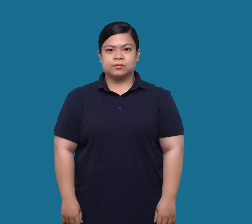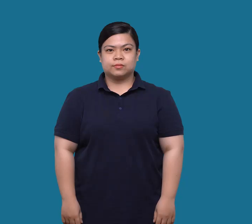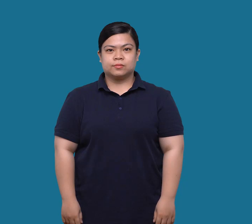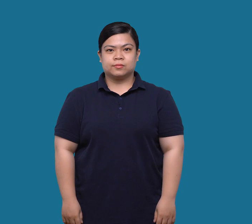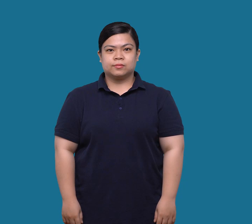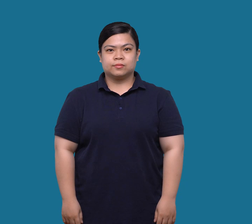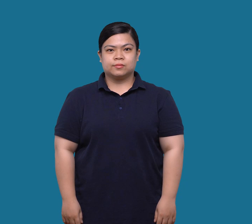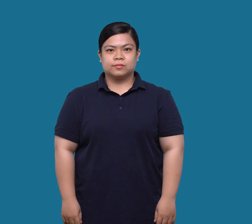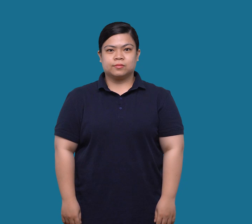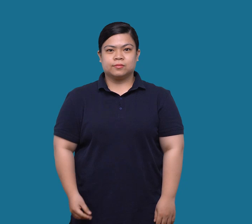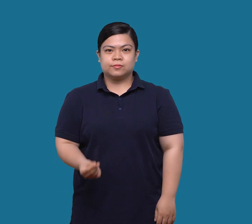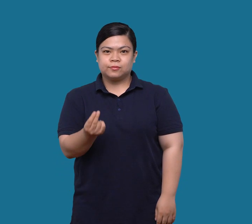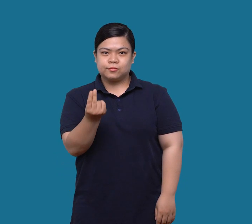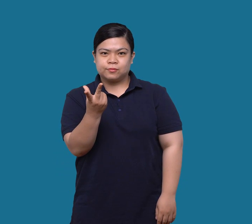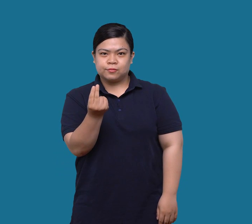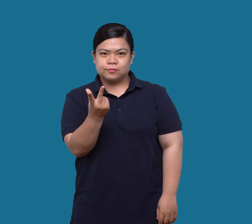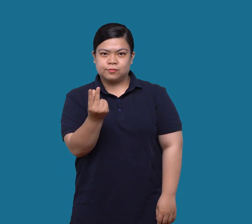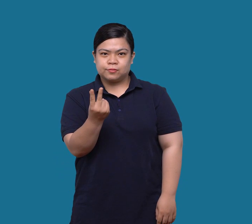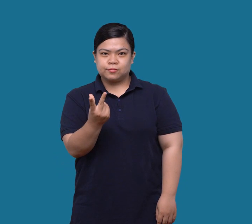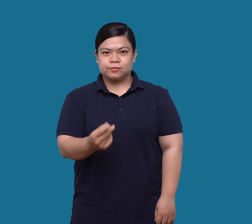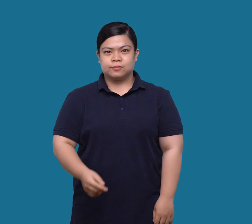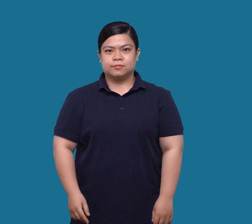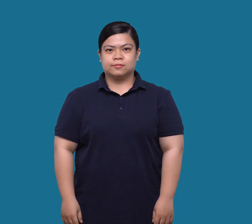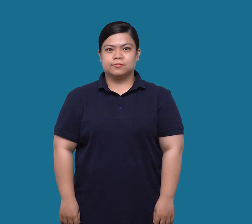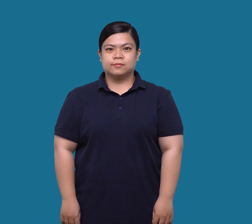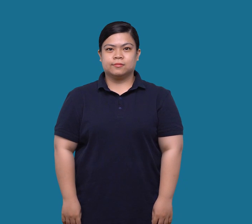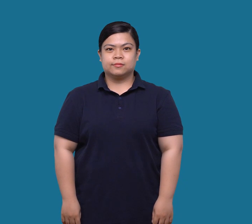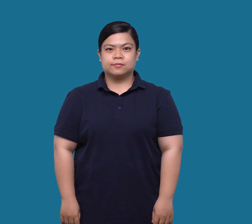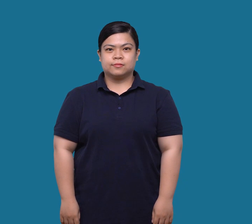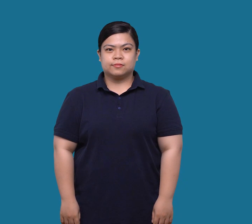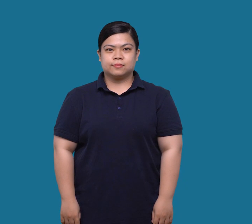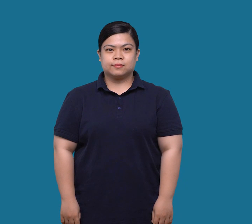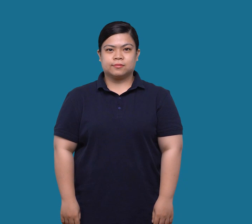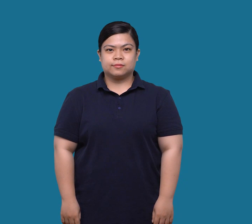hoa giấy